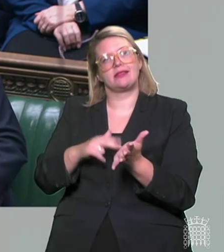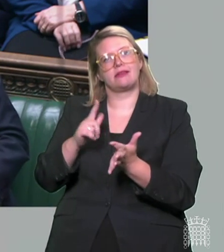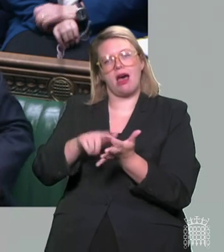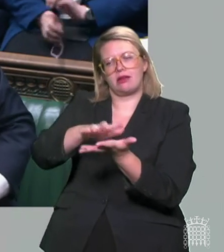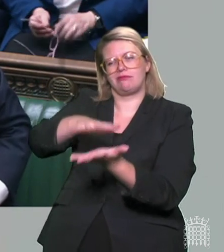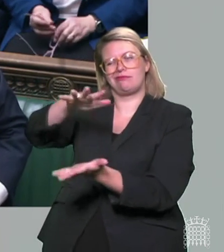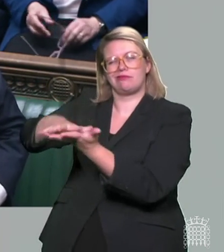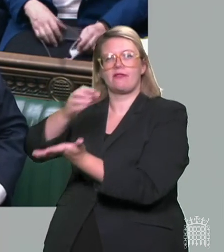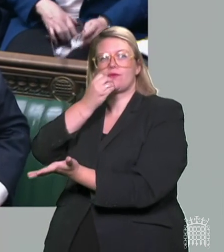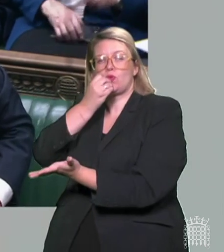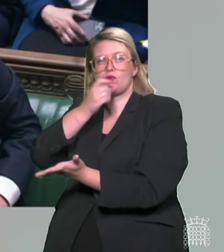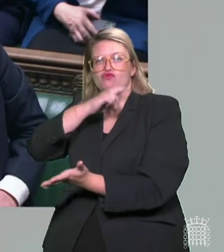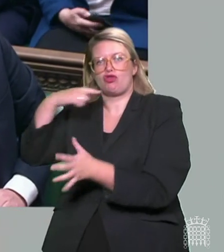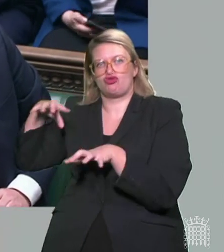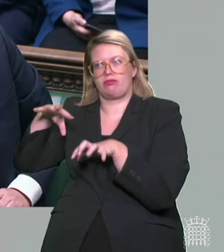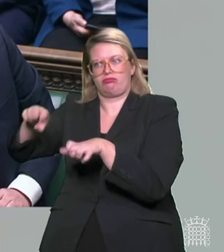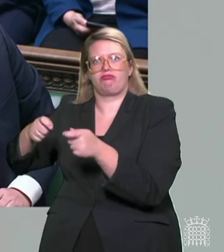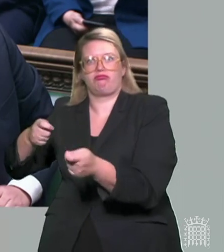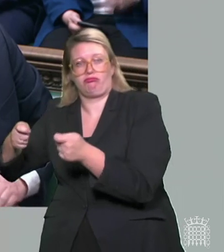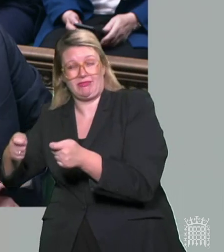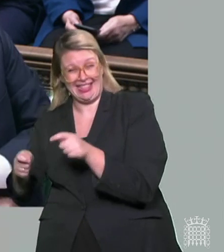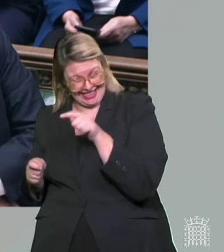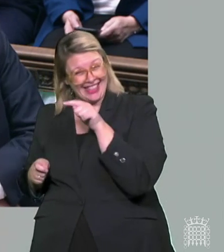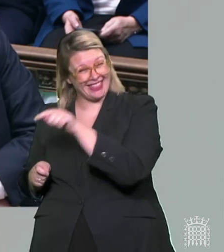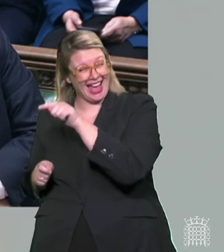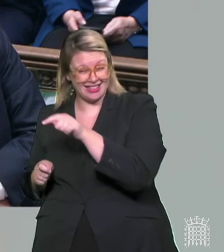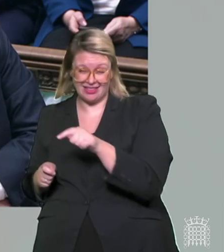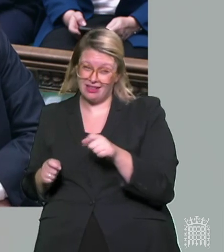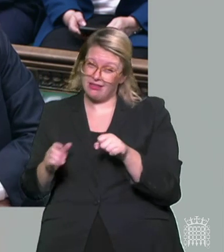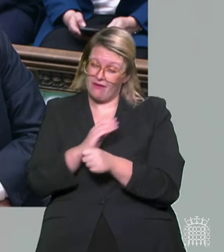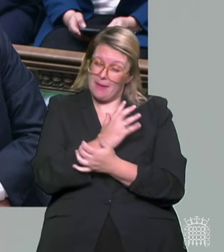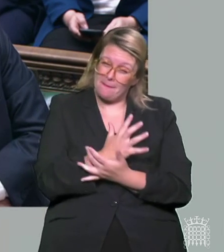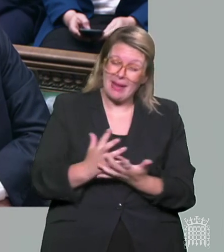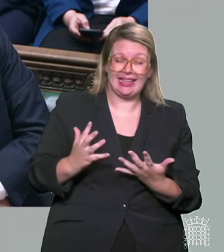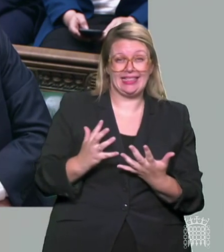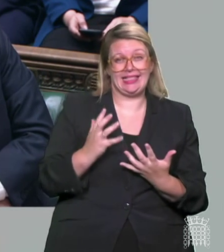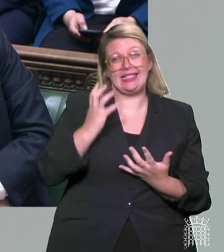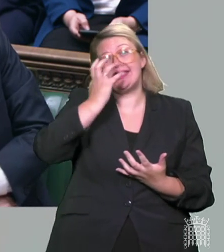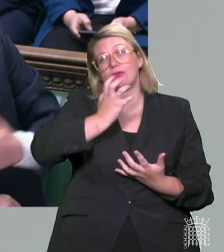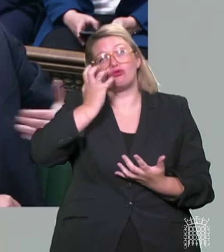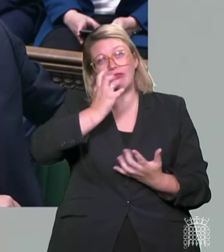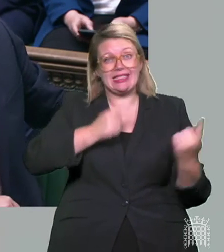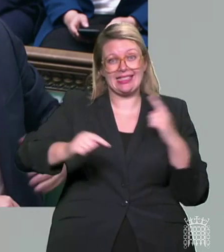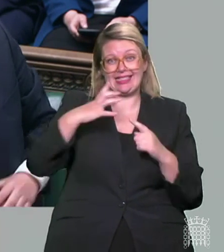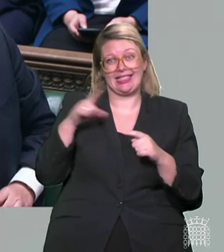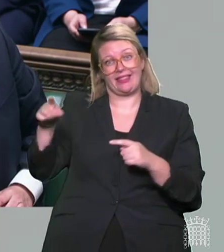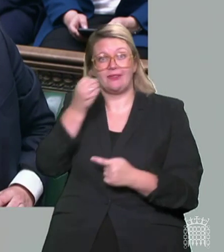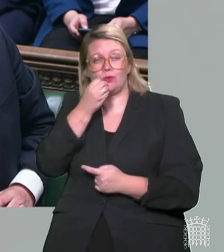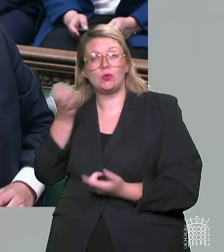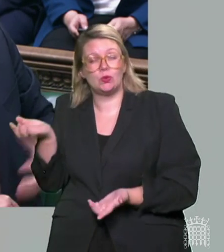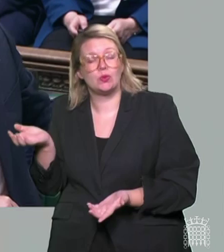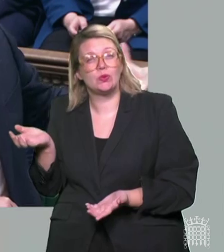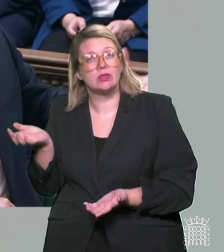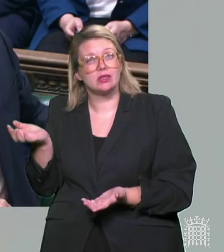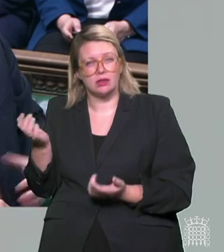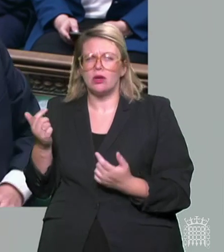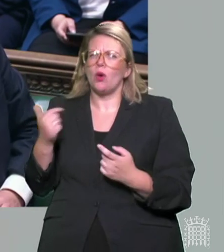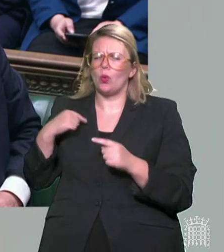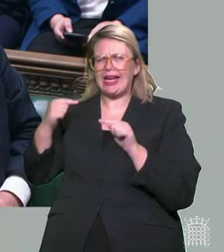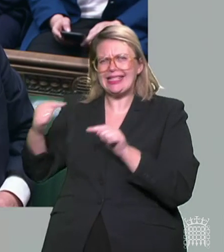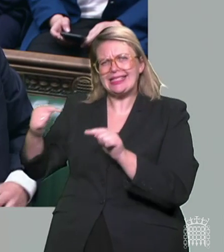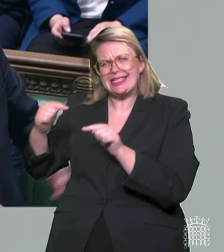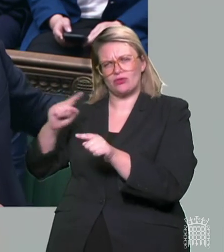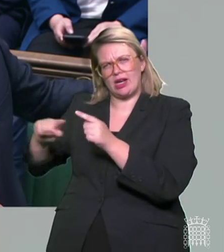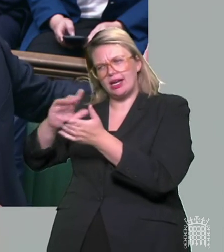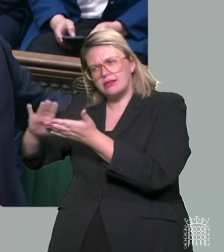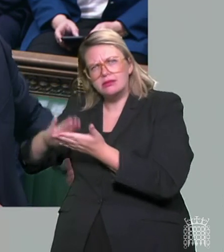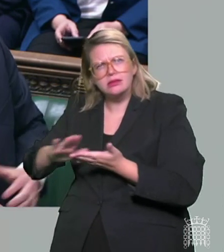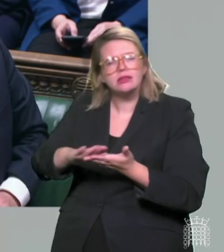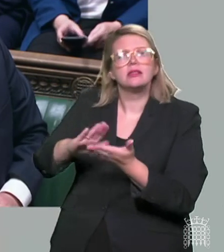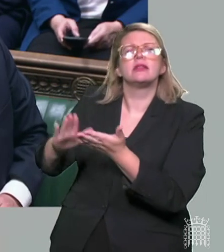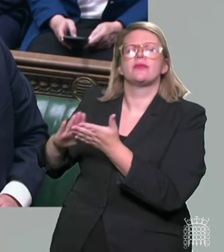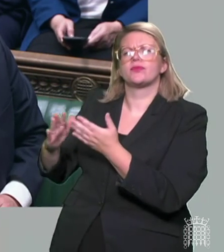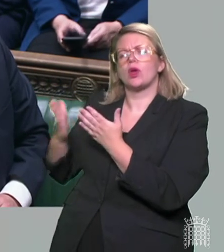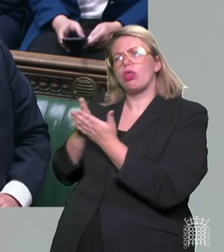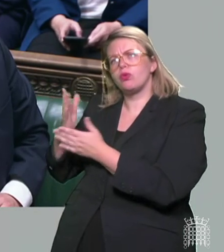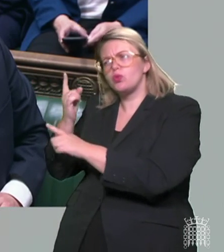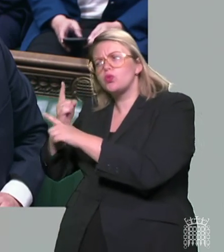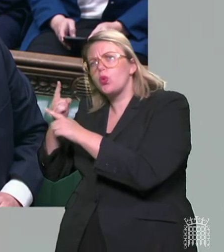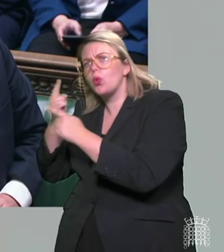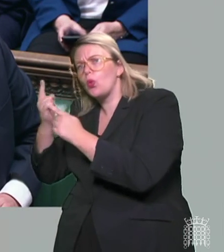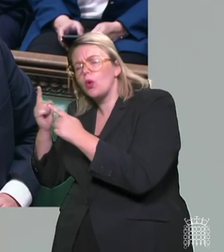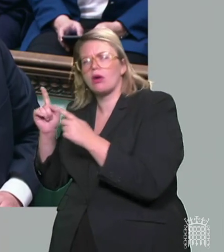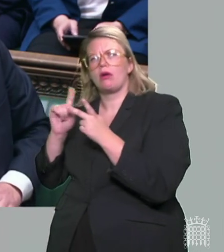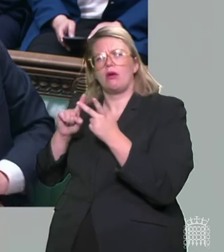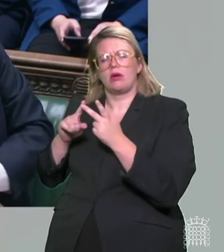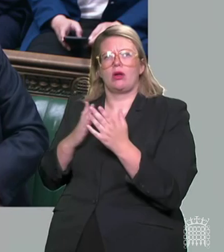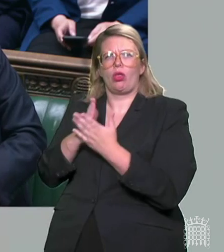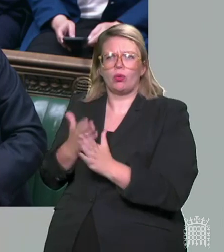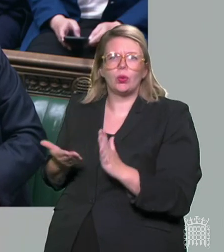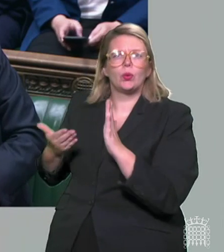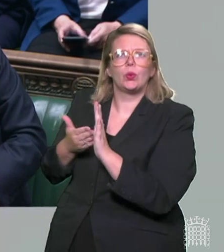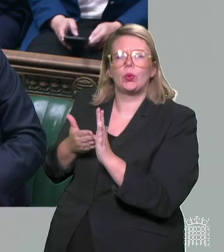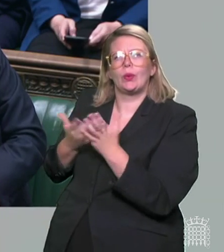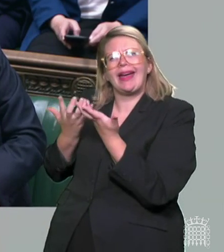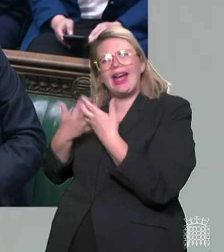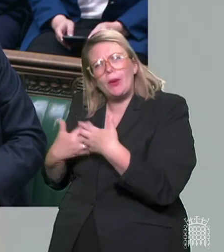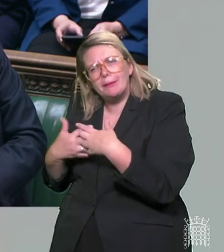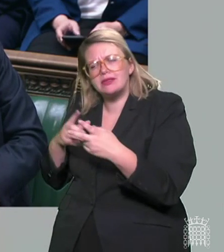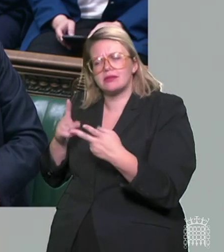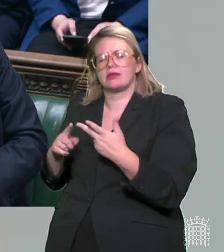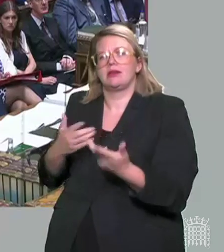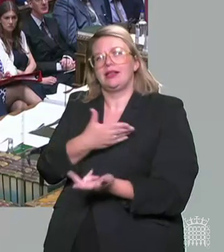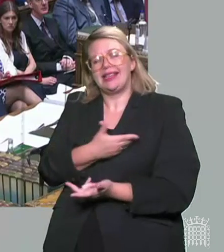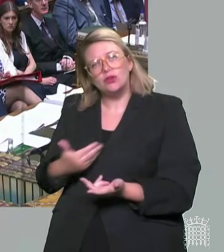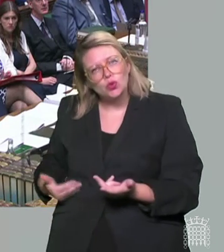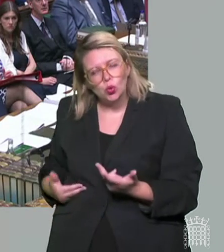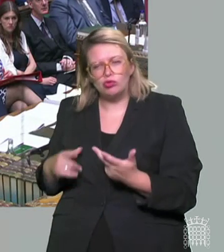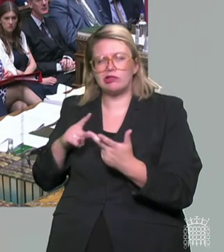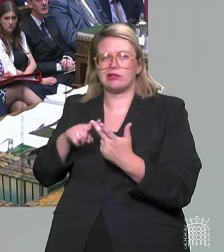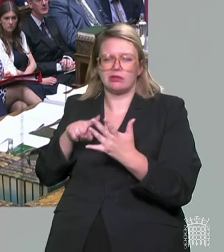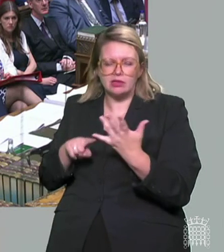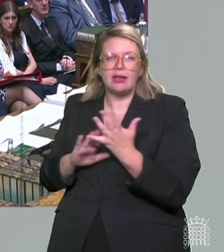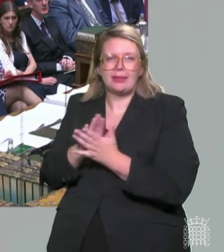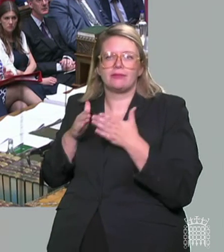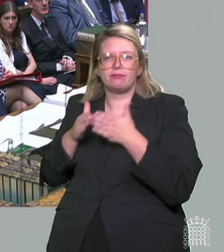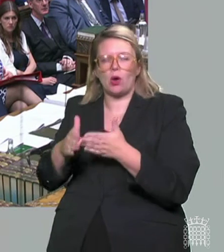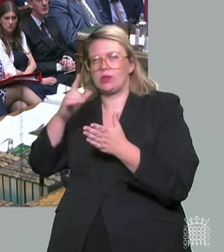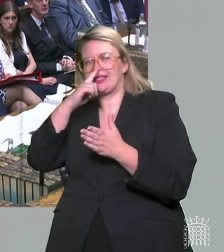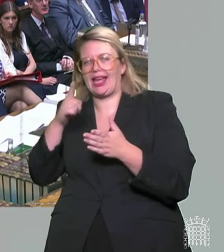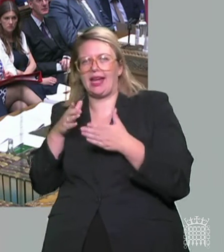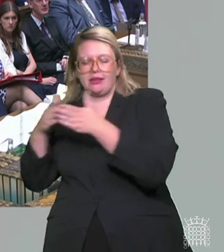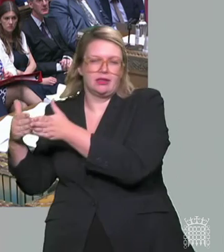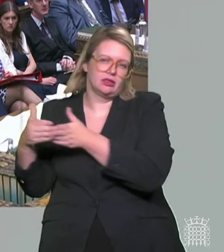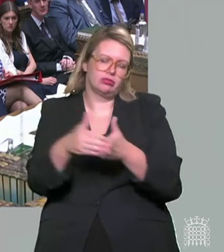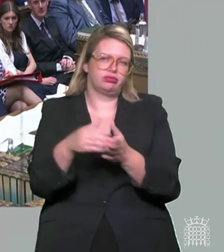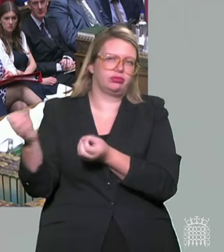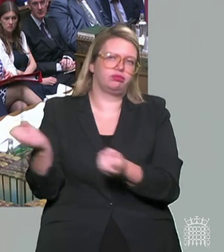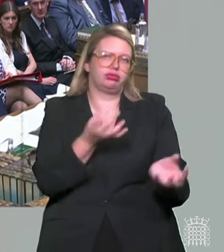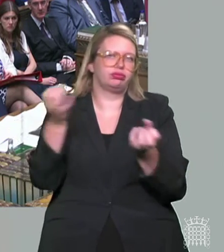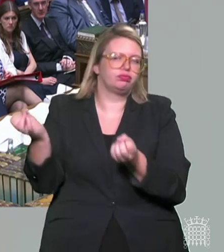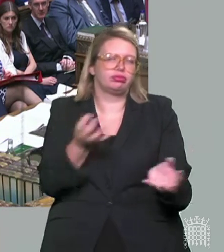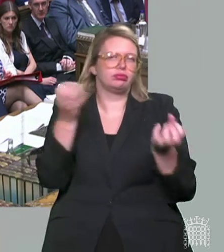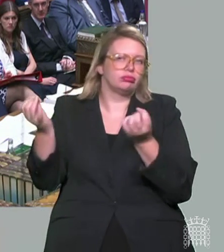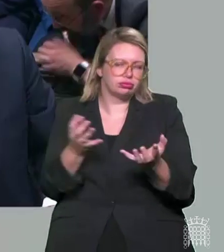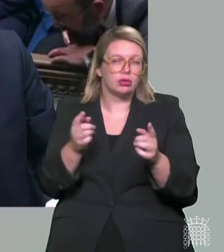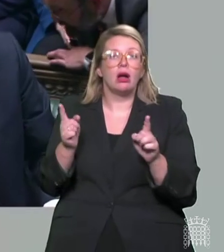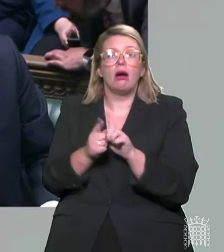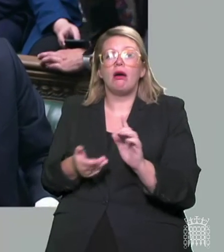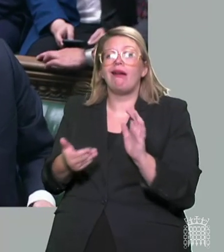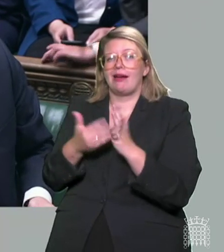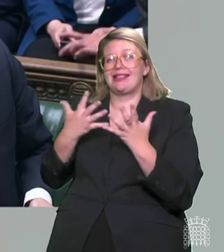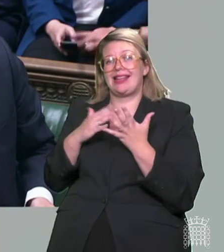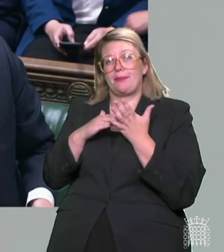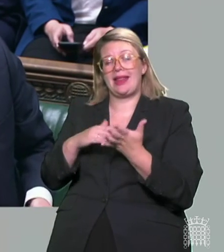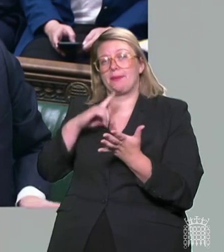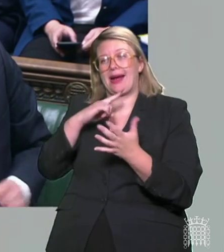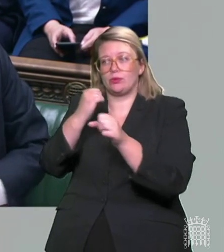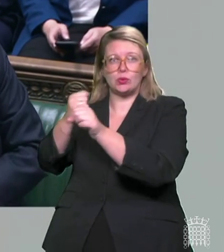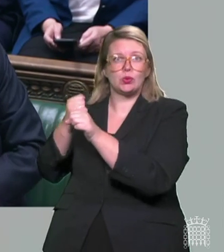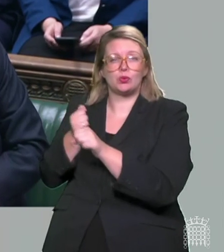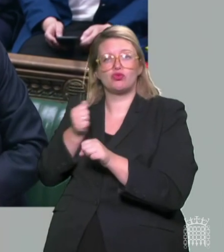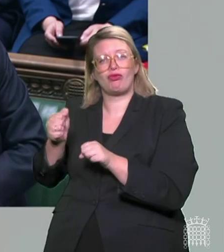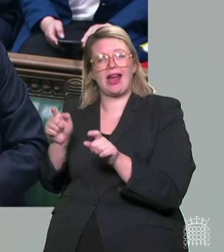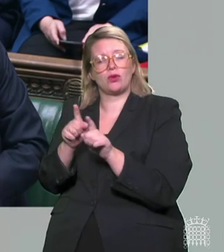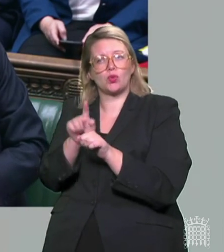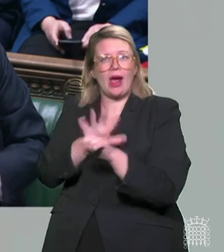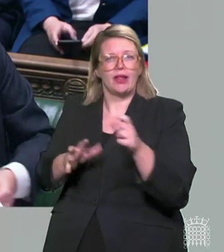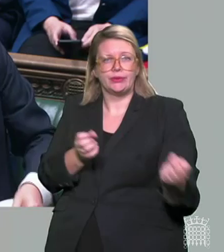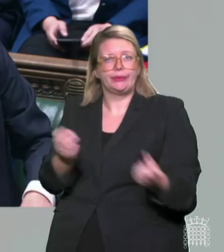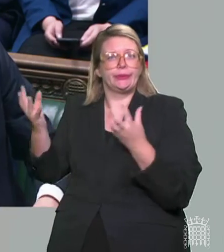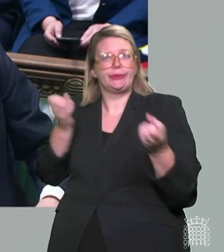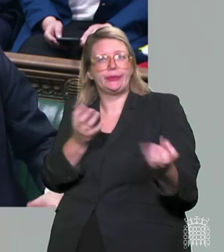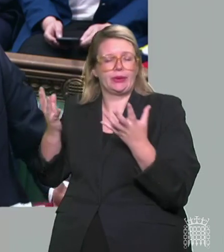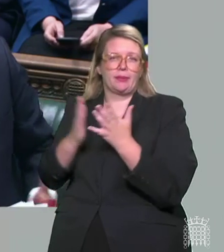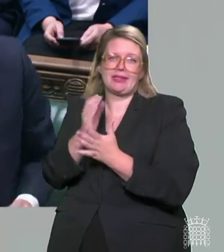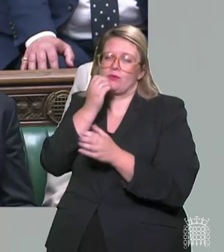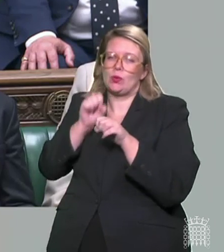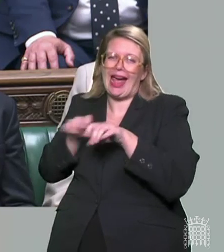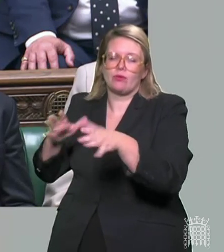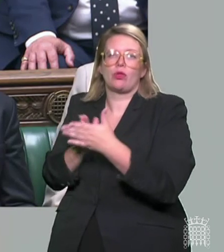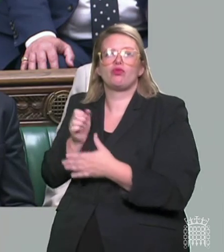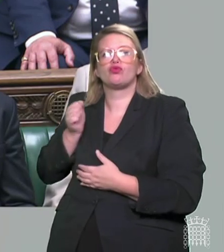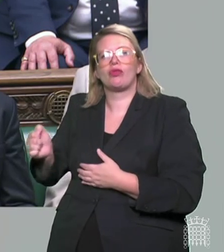That is the equivalent to the annual consumption of many of the least developed countries, and we are helping to lift that blockade not just by negotiation but by supplying de-mining equipment, insurance for the commercial ships that might be involved and also £10 million to help improve the railway infrastructure that will be necessary to get the grain out by rail.